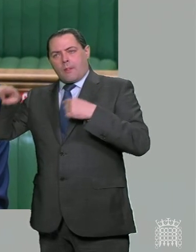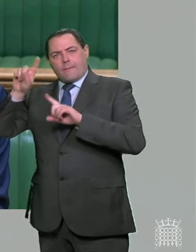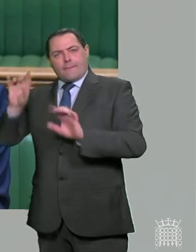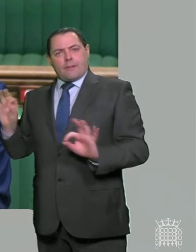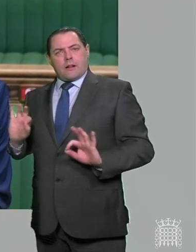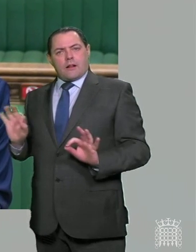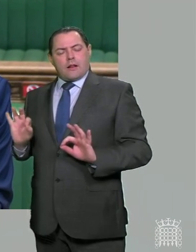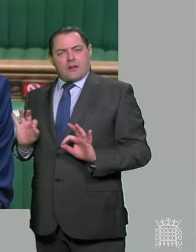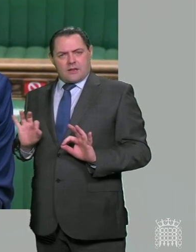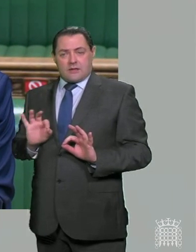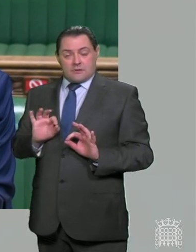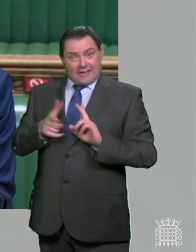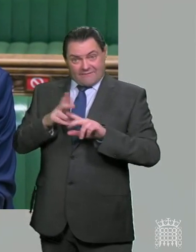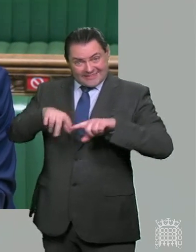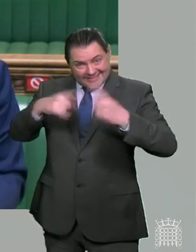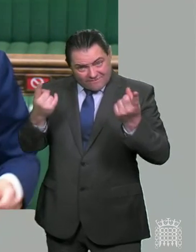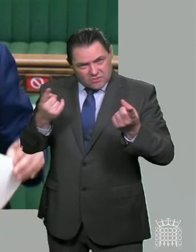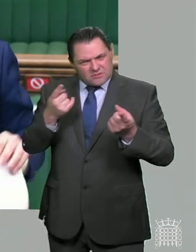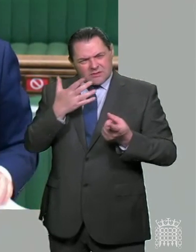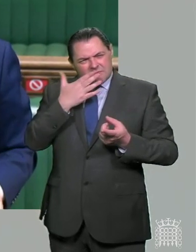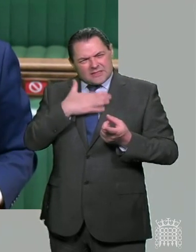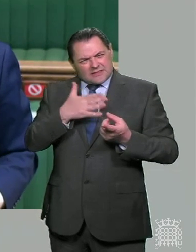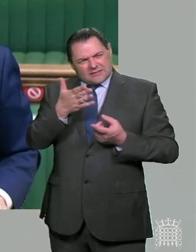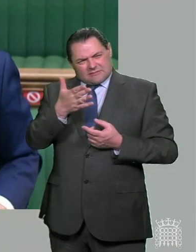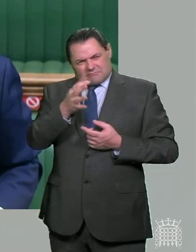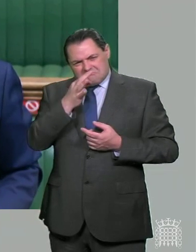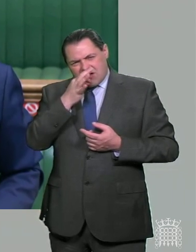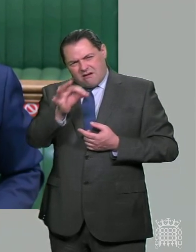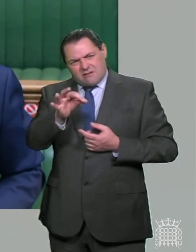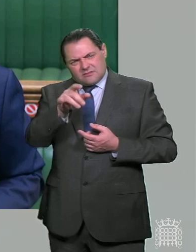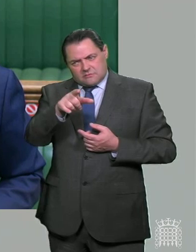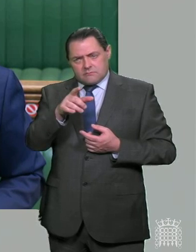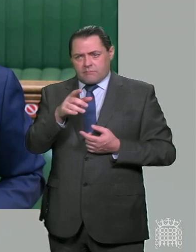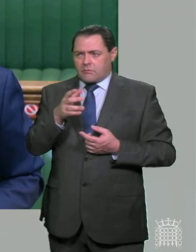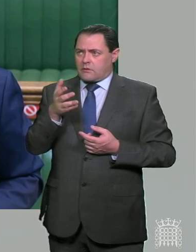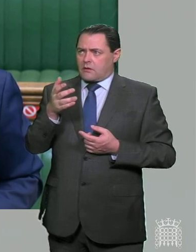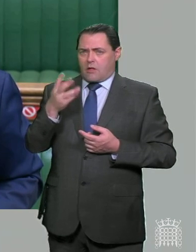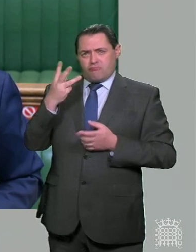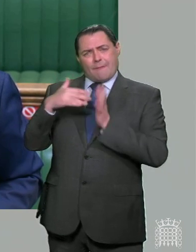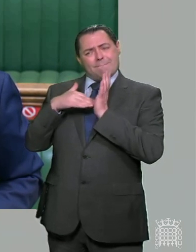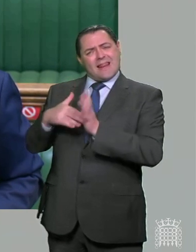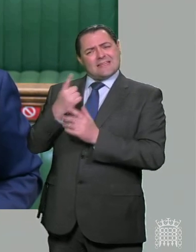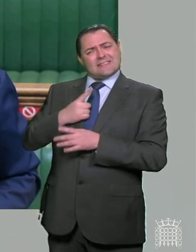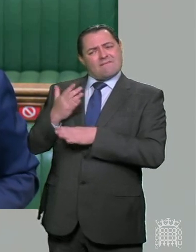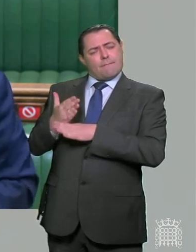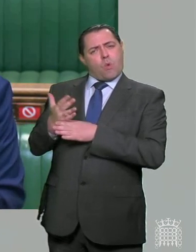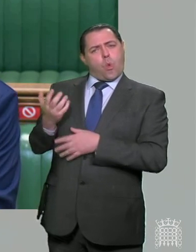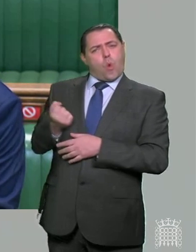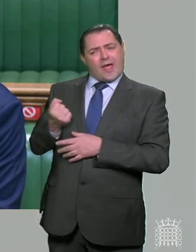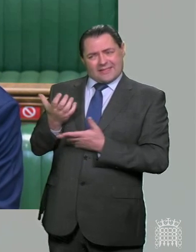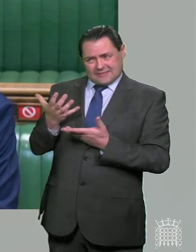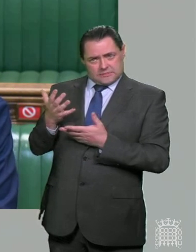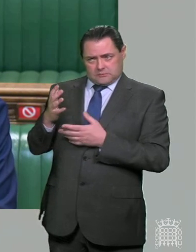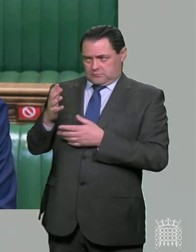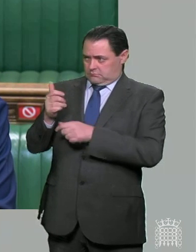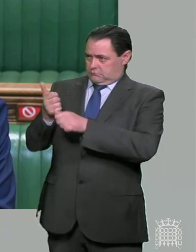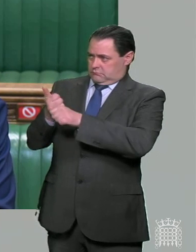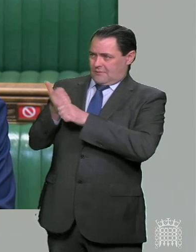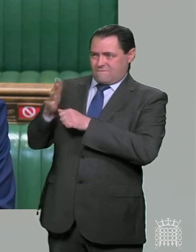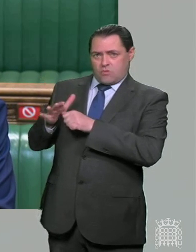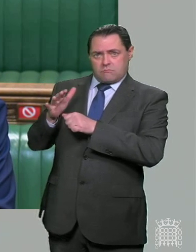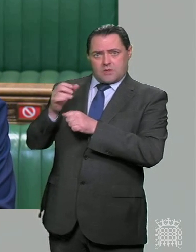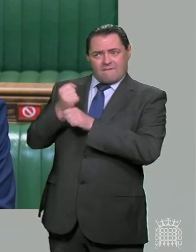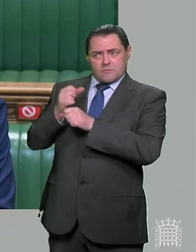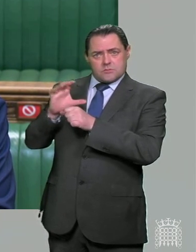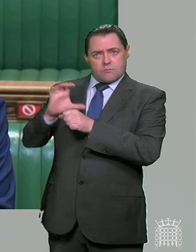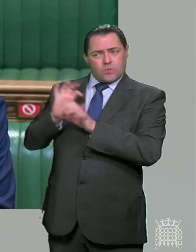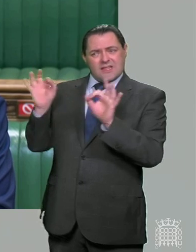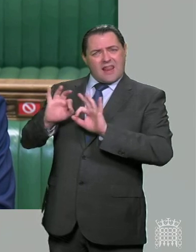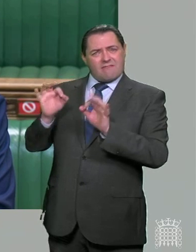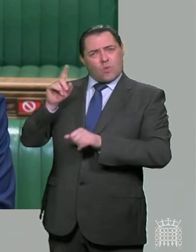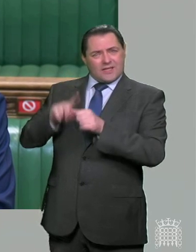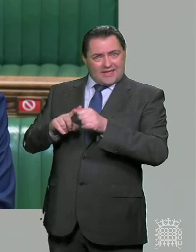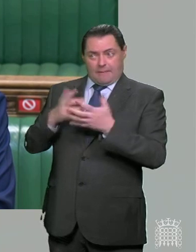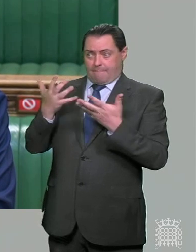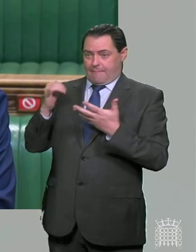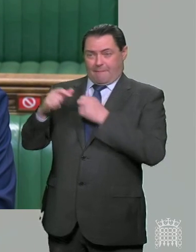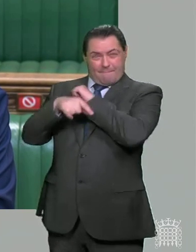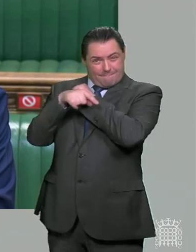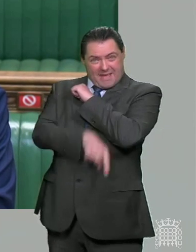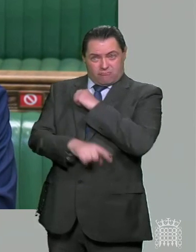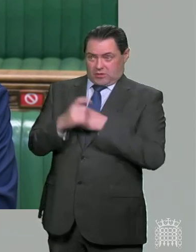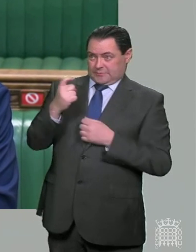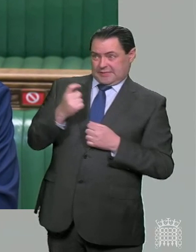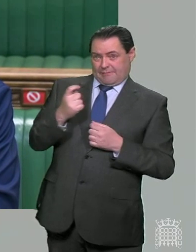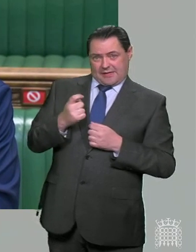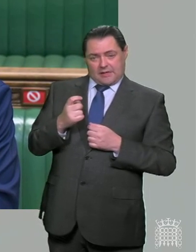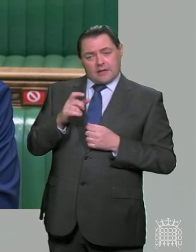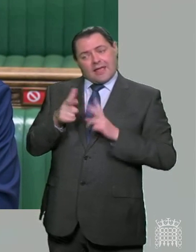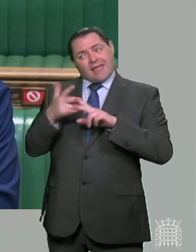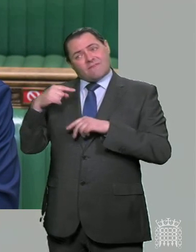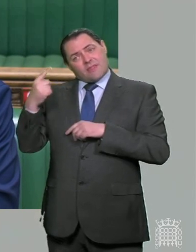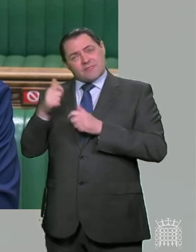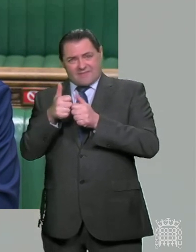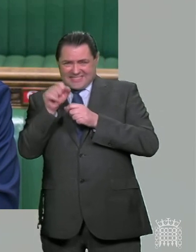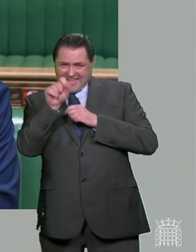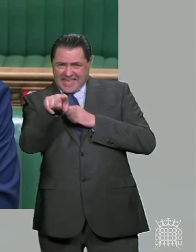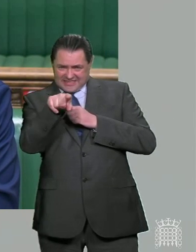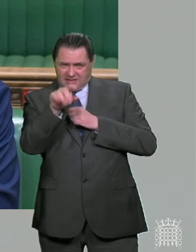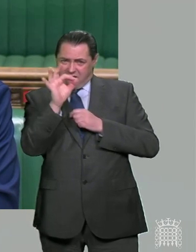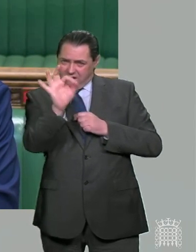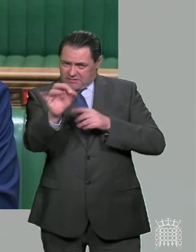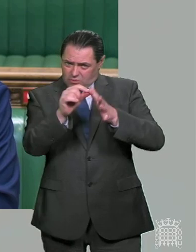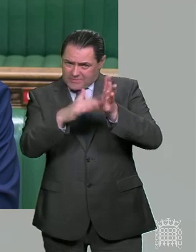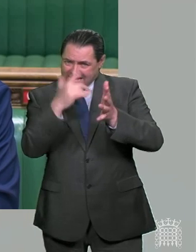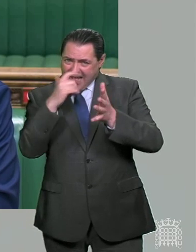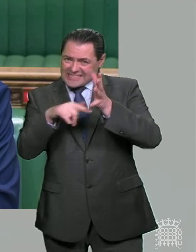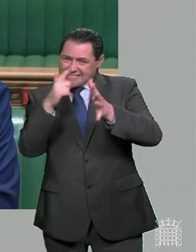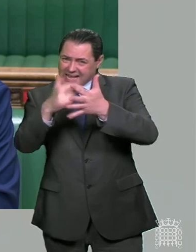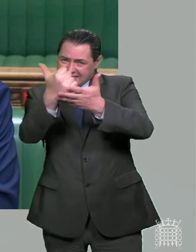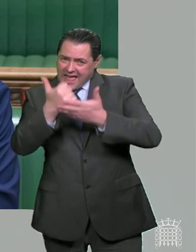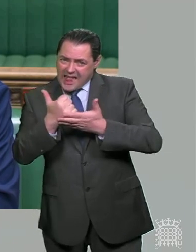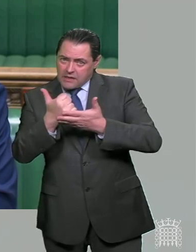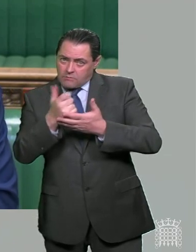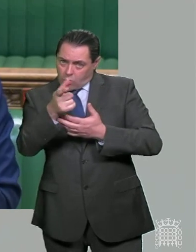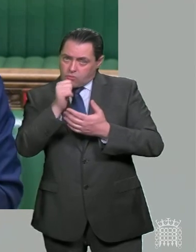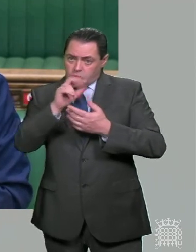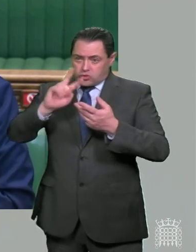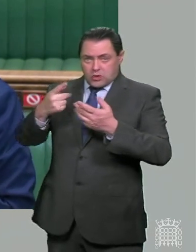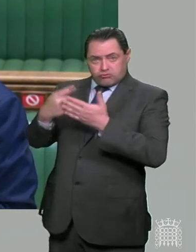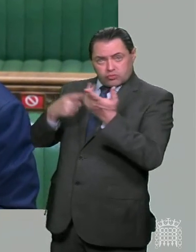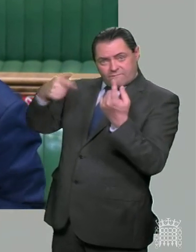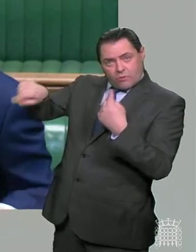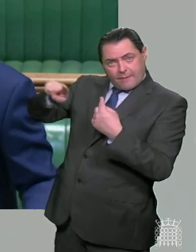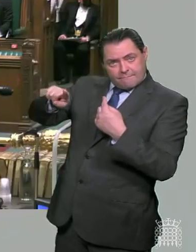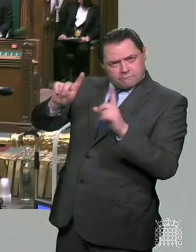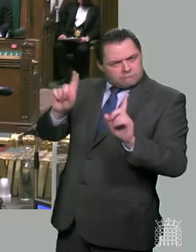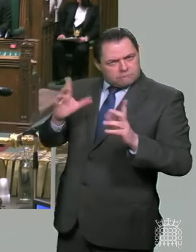If that is not the case, if one of the 3 million self-employed people who have been excluded from Government support for over a year and now face bankruptcy texted the Prime Minister to ask for a tax break so that they could survive, would he change the rules for them, too?